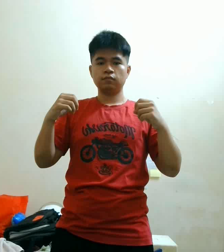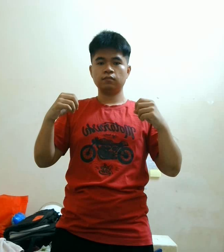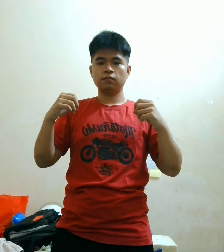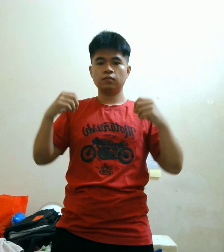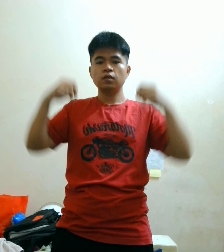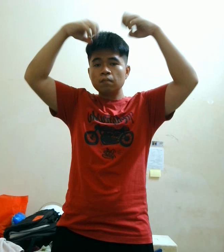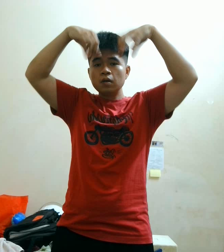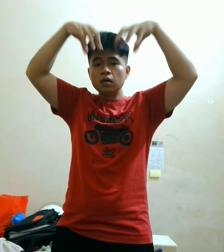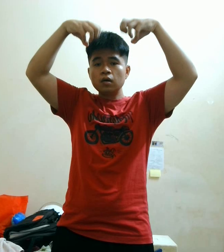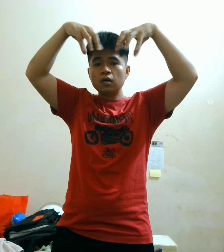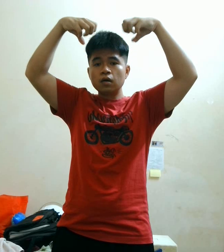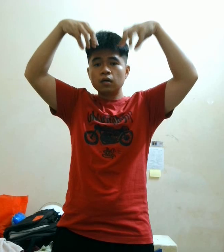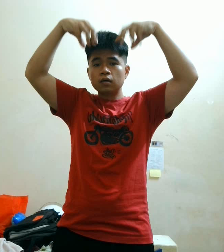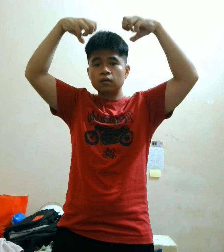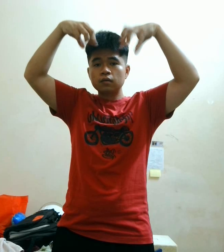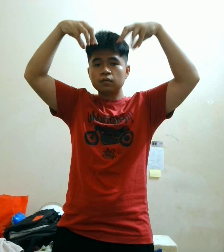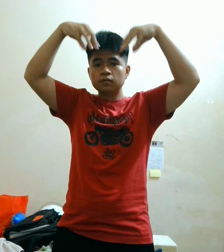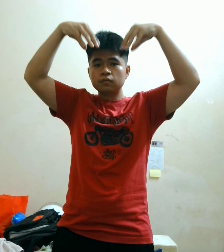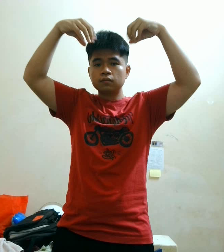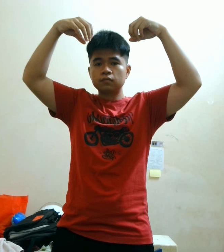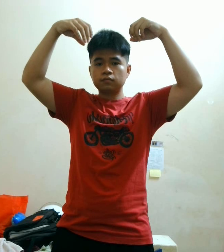mua